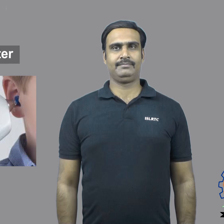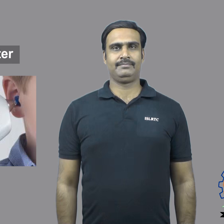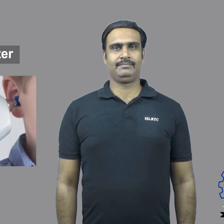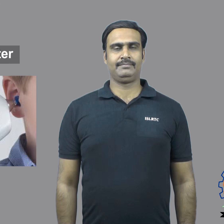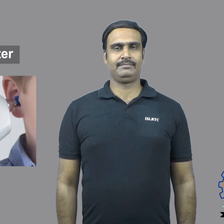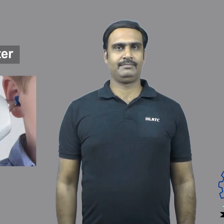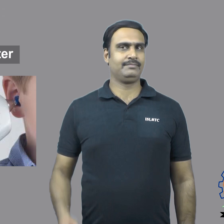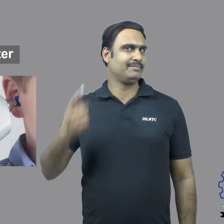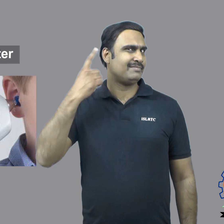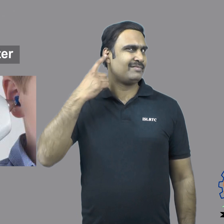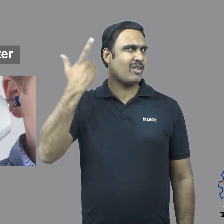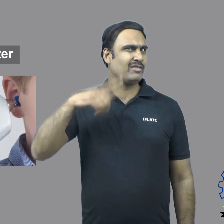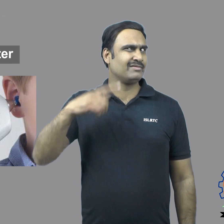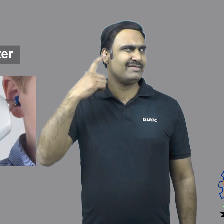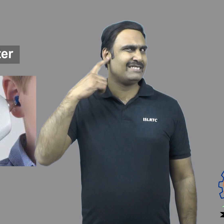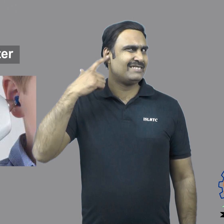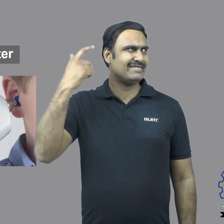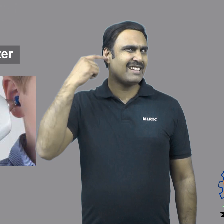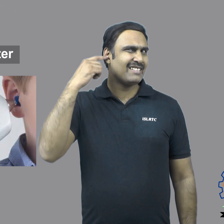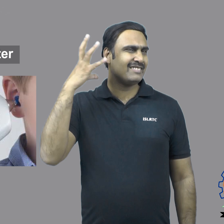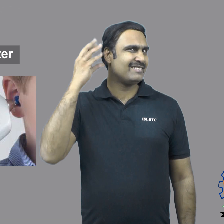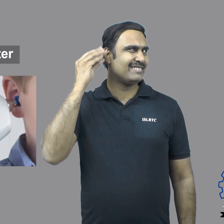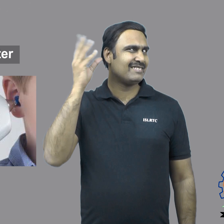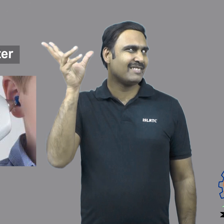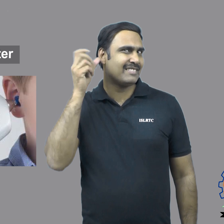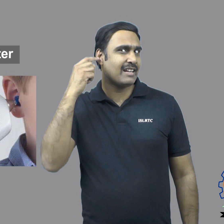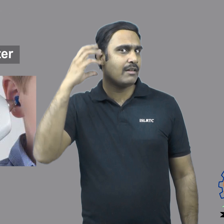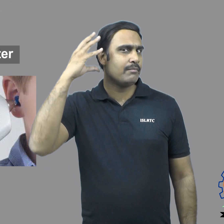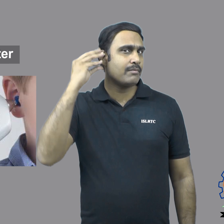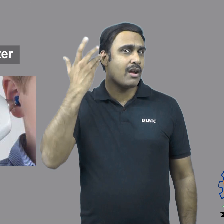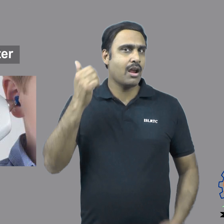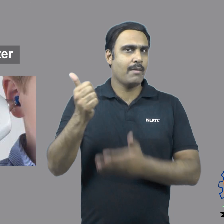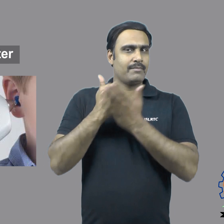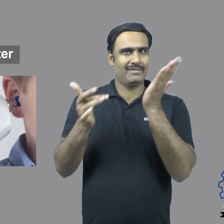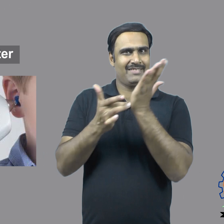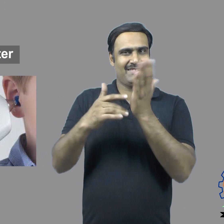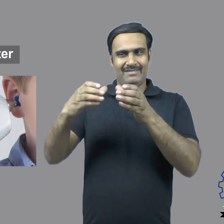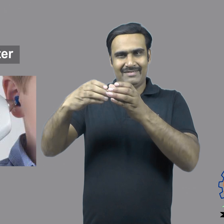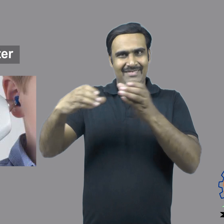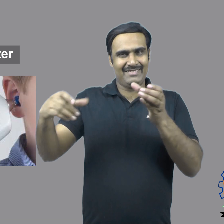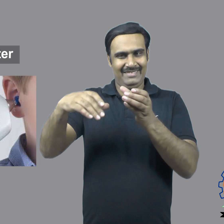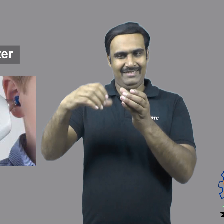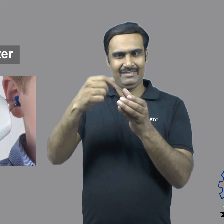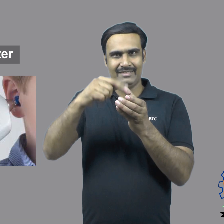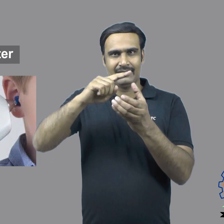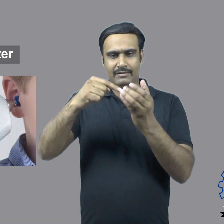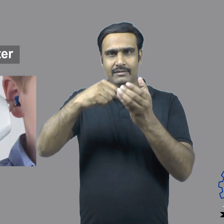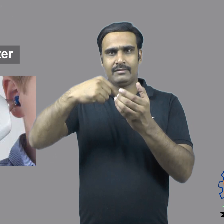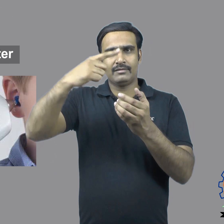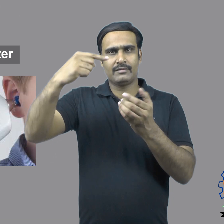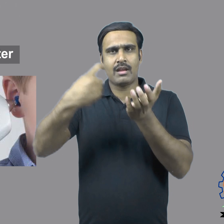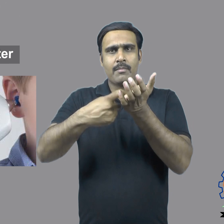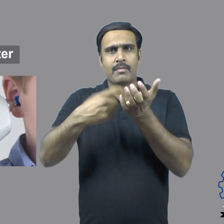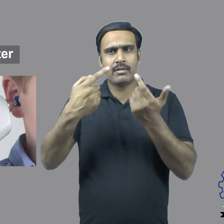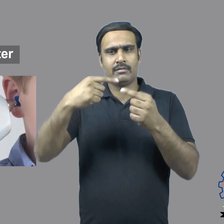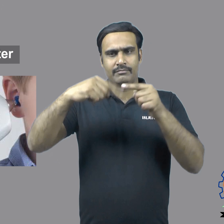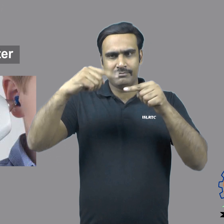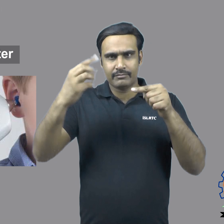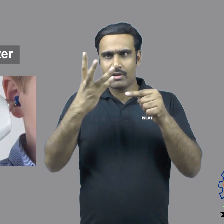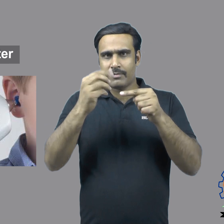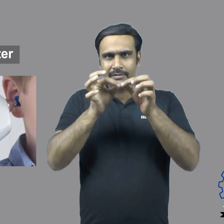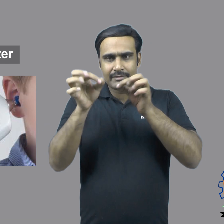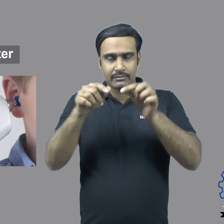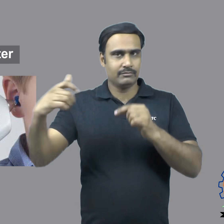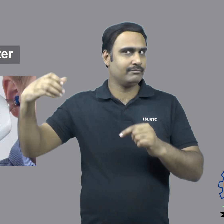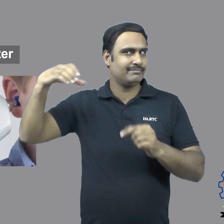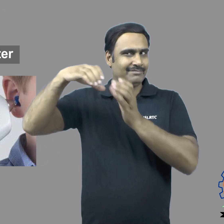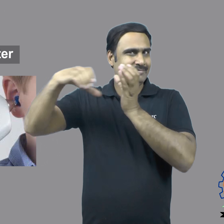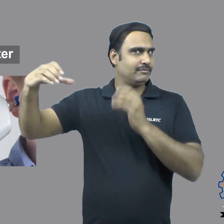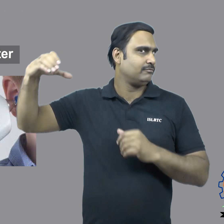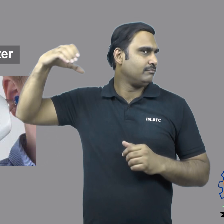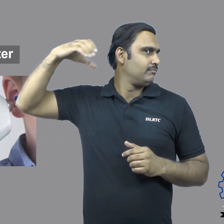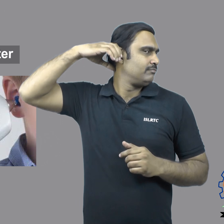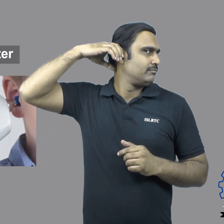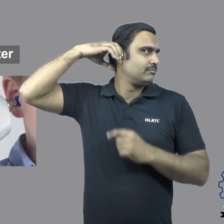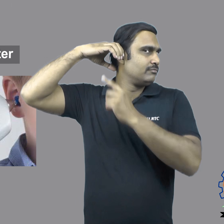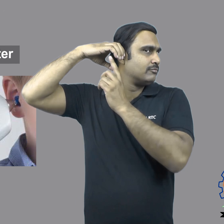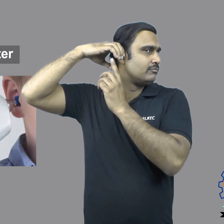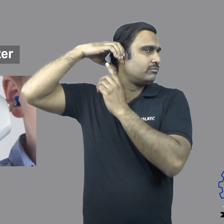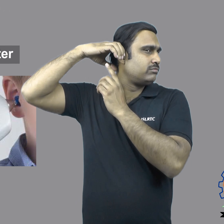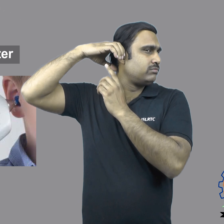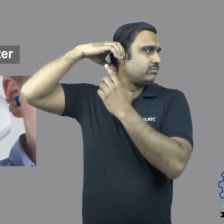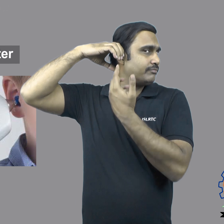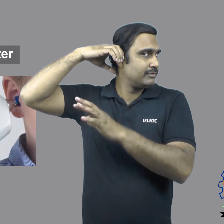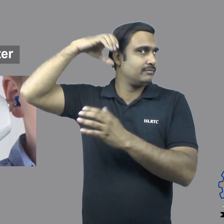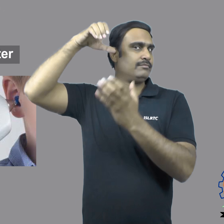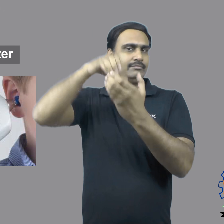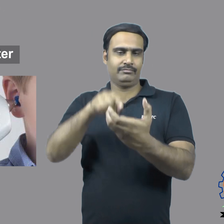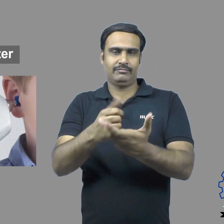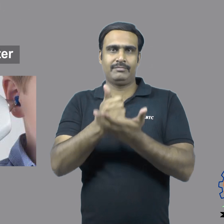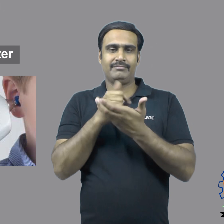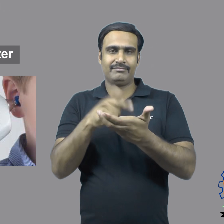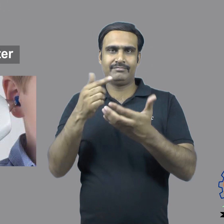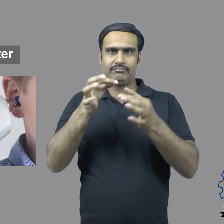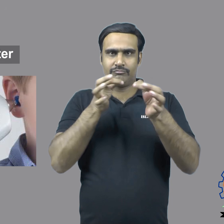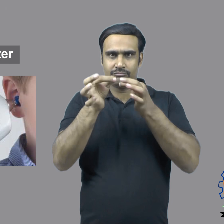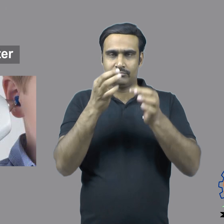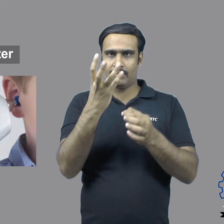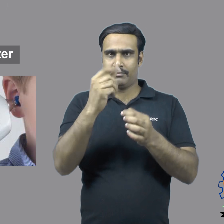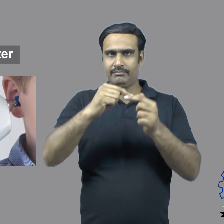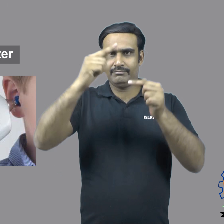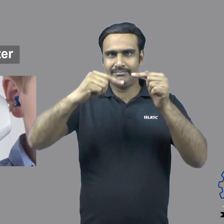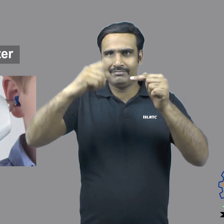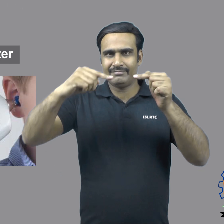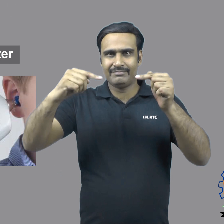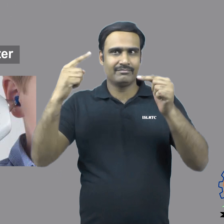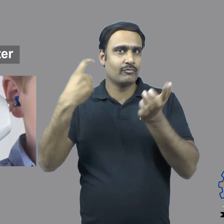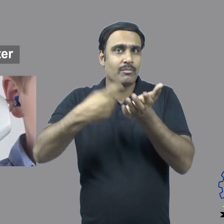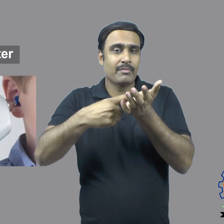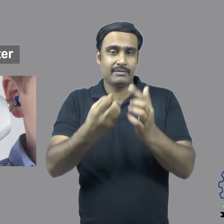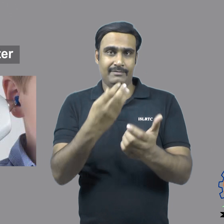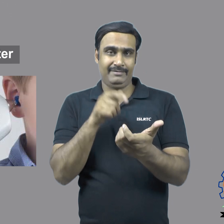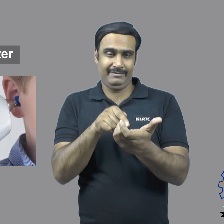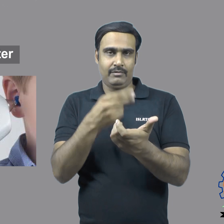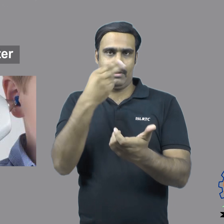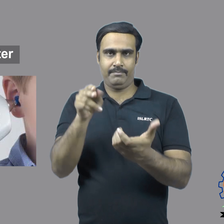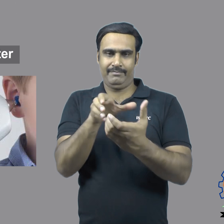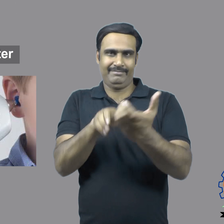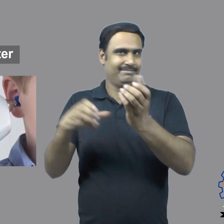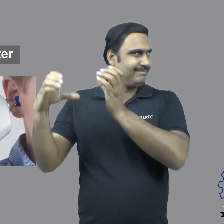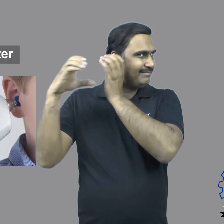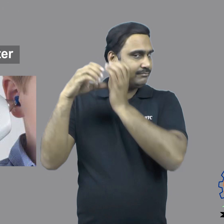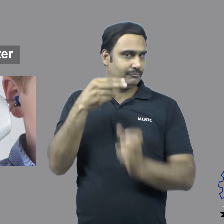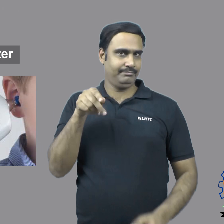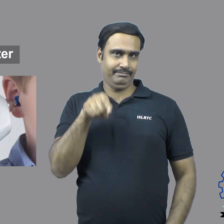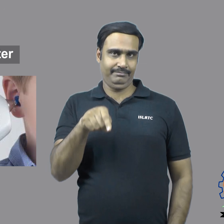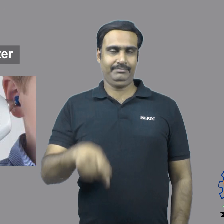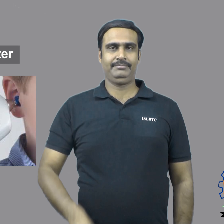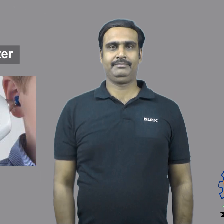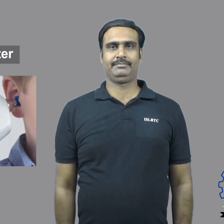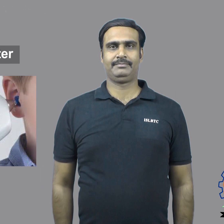Tympanometer